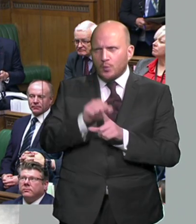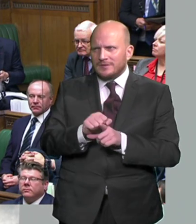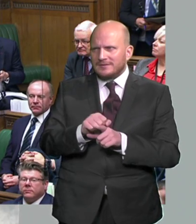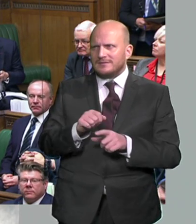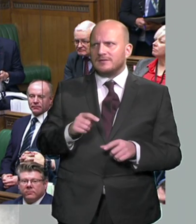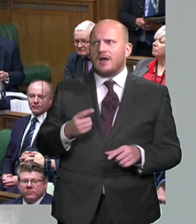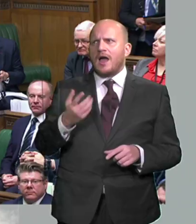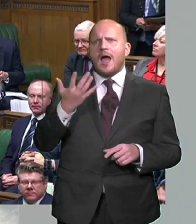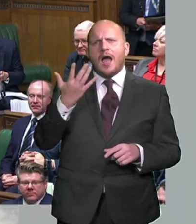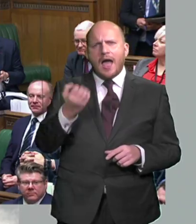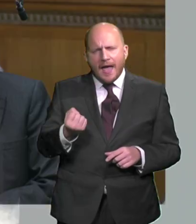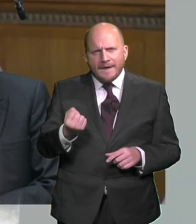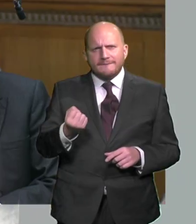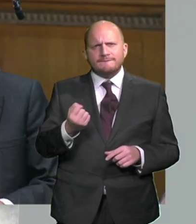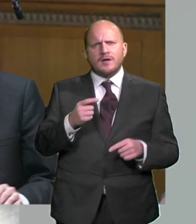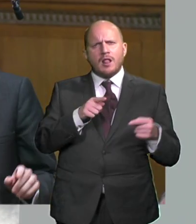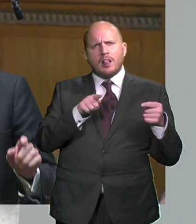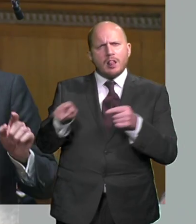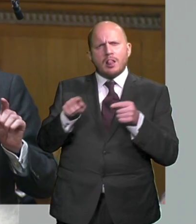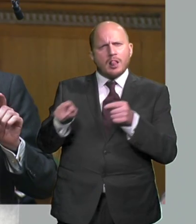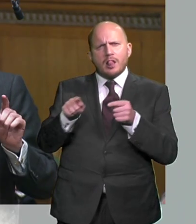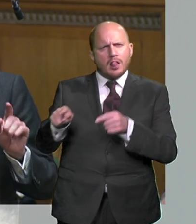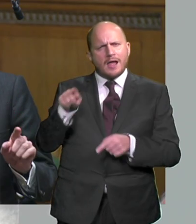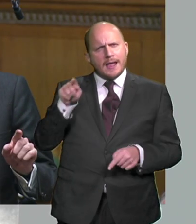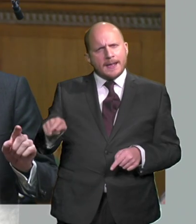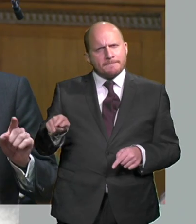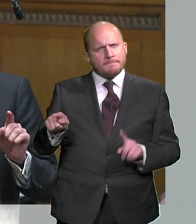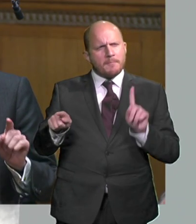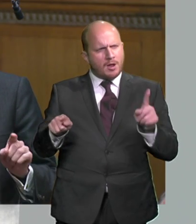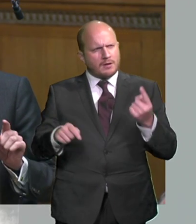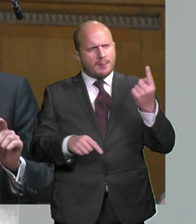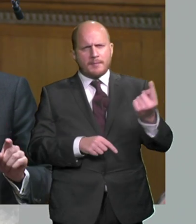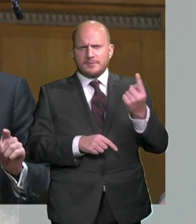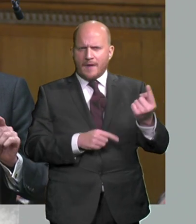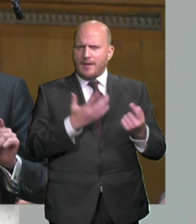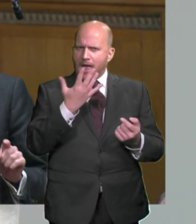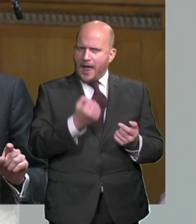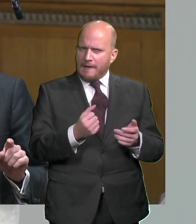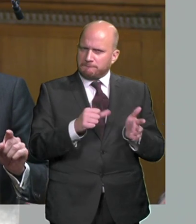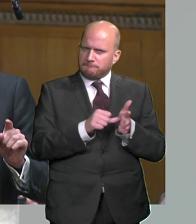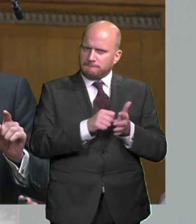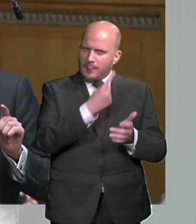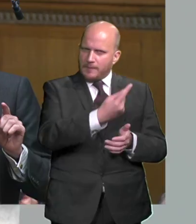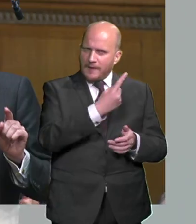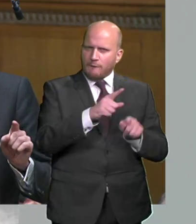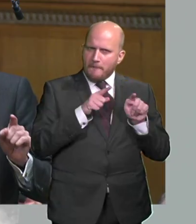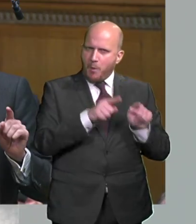The people who are currently criticising him have a record of bullying that is second to none.